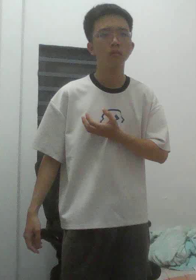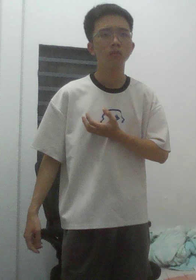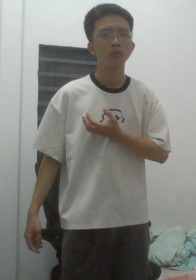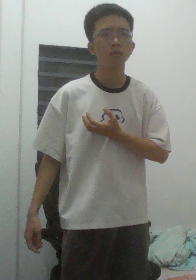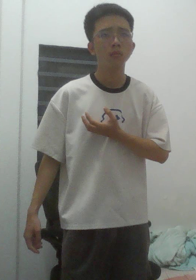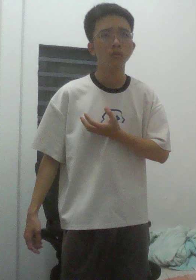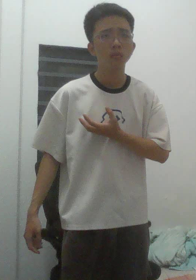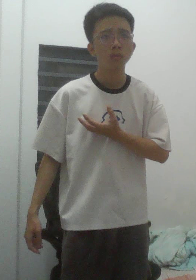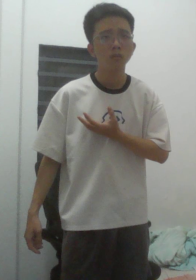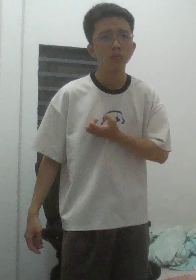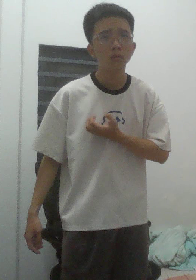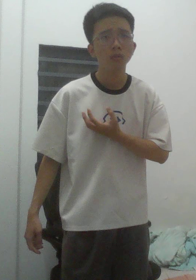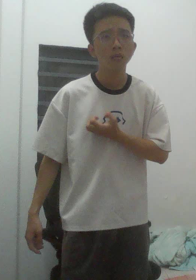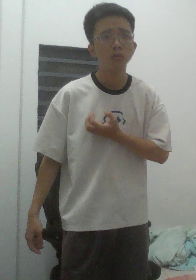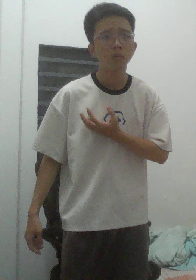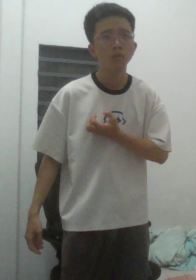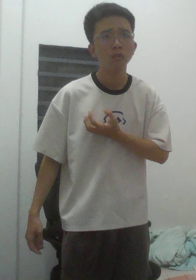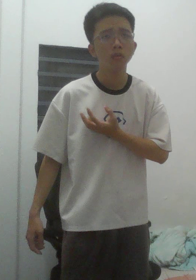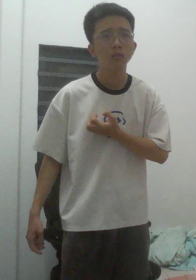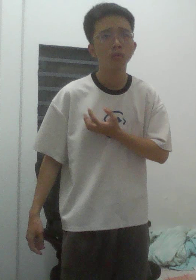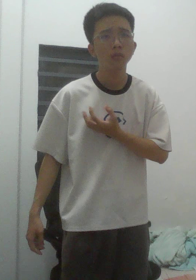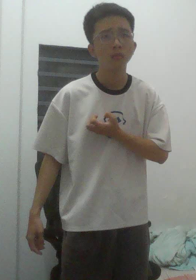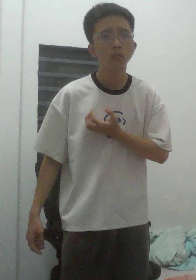lo so